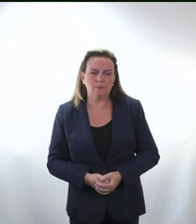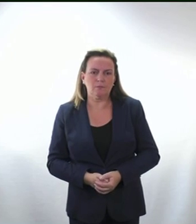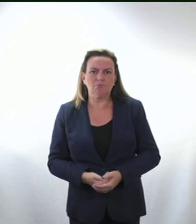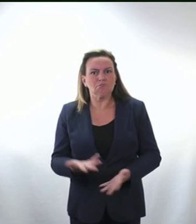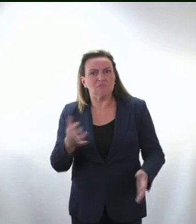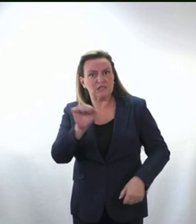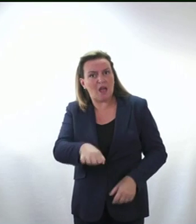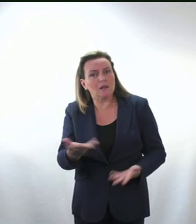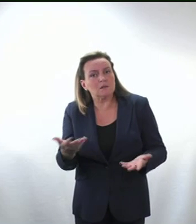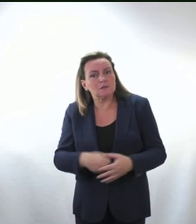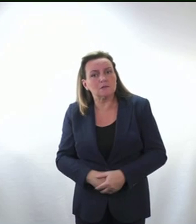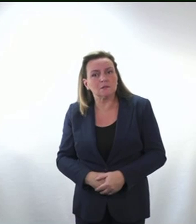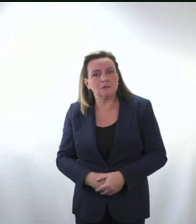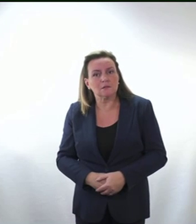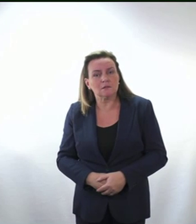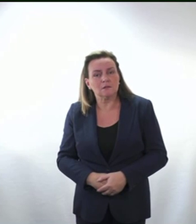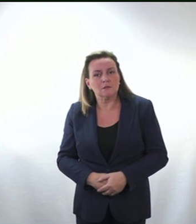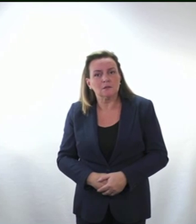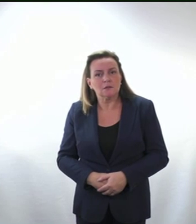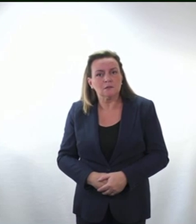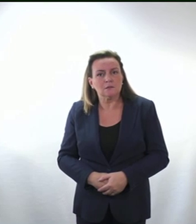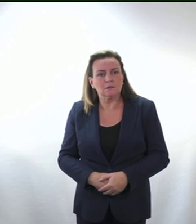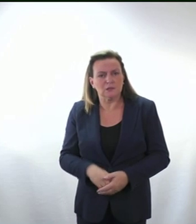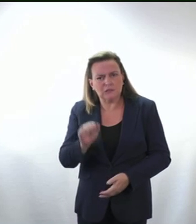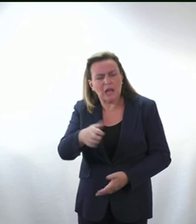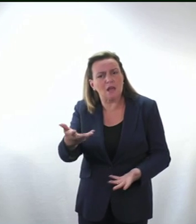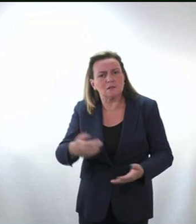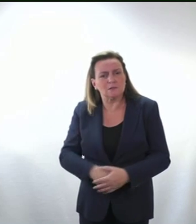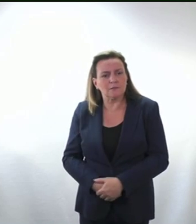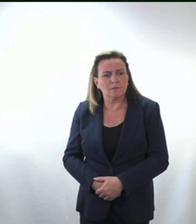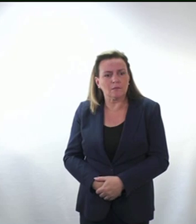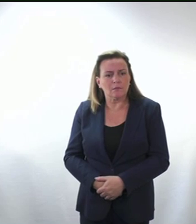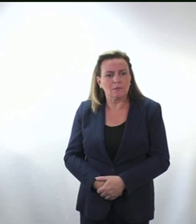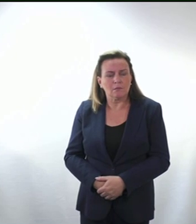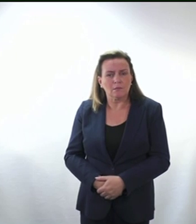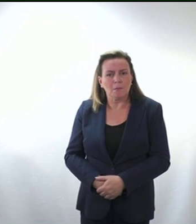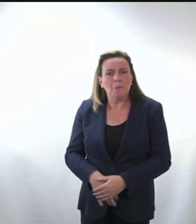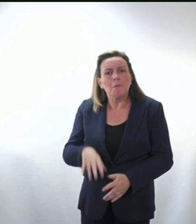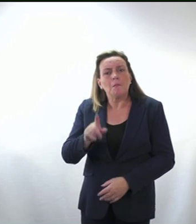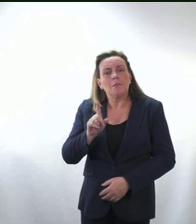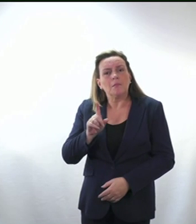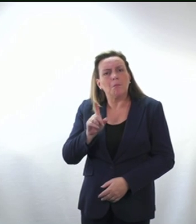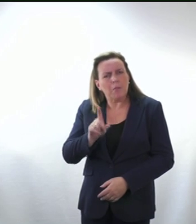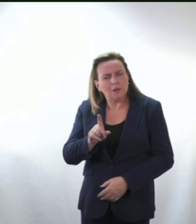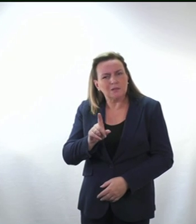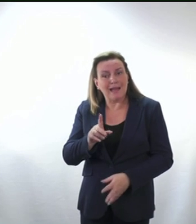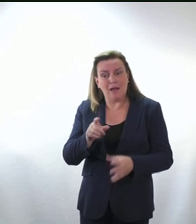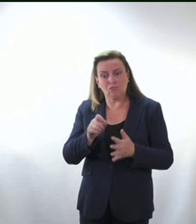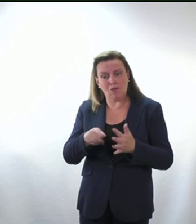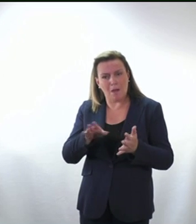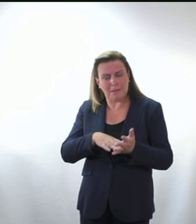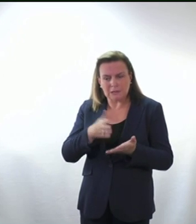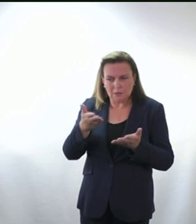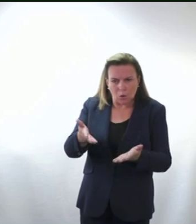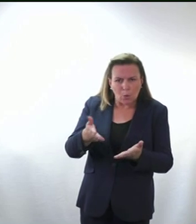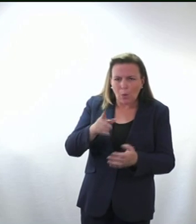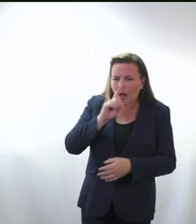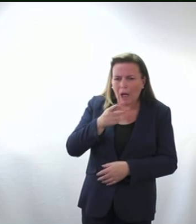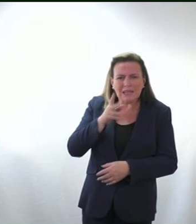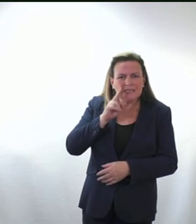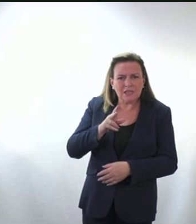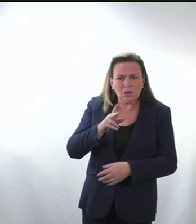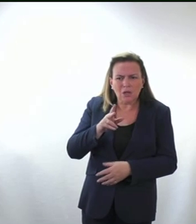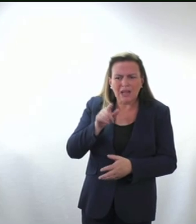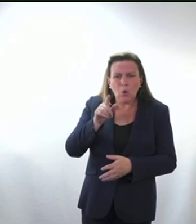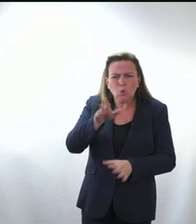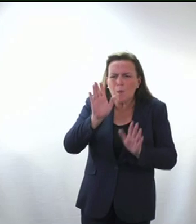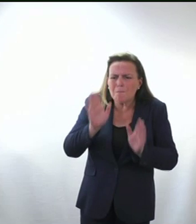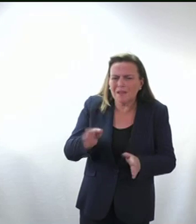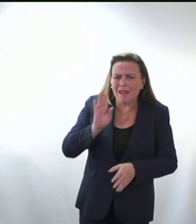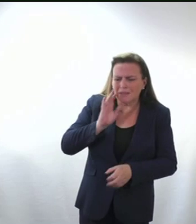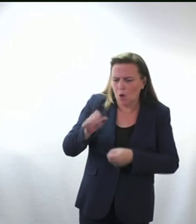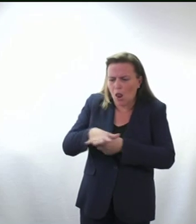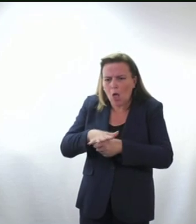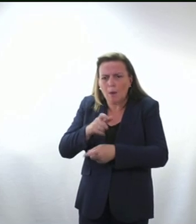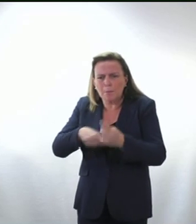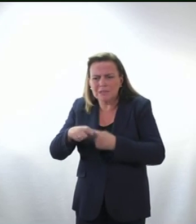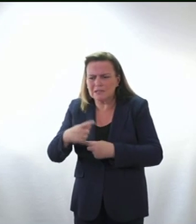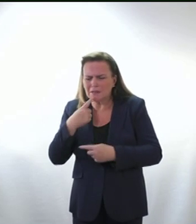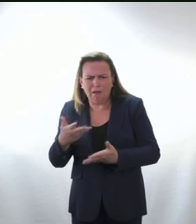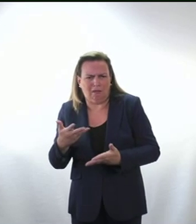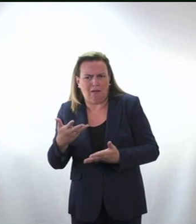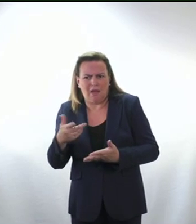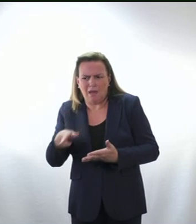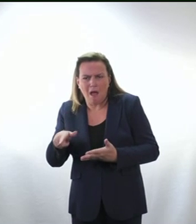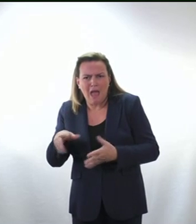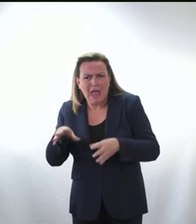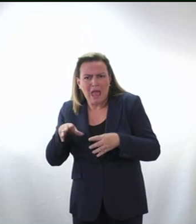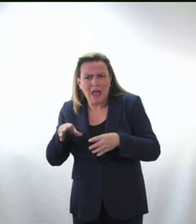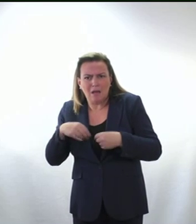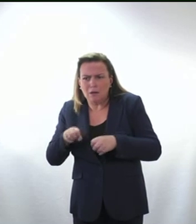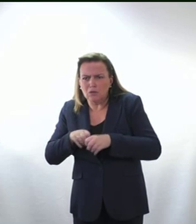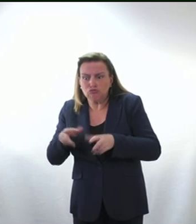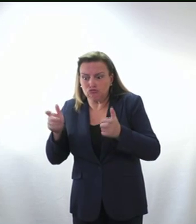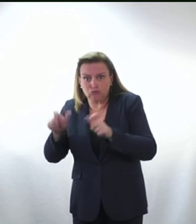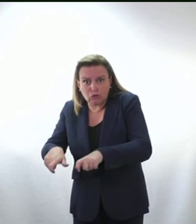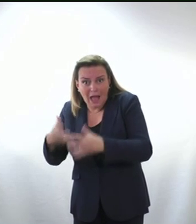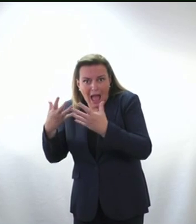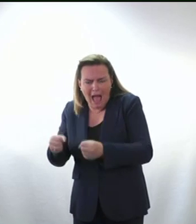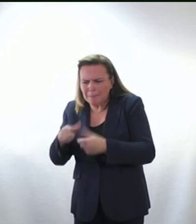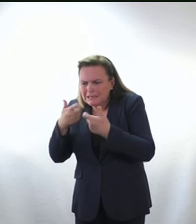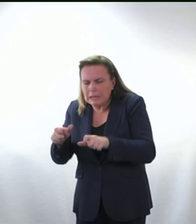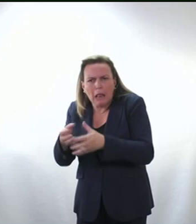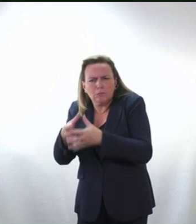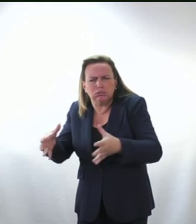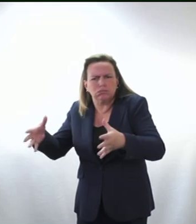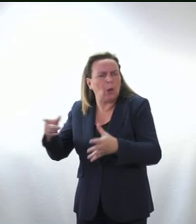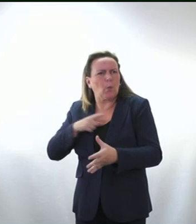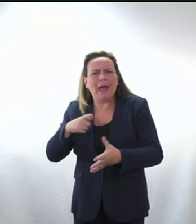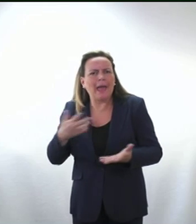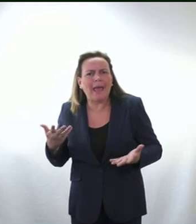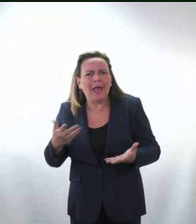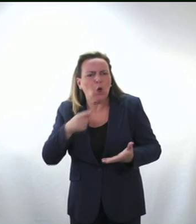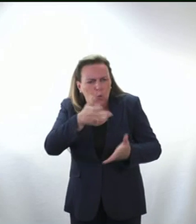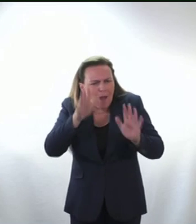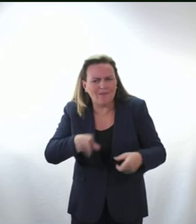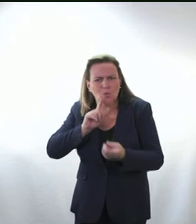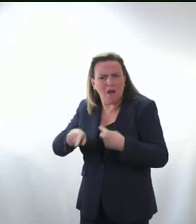Yes. But if the Prime Minister cannot see and hear local communities when they say that the infection rate has gone up tenfold under restrictions, and he does not realise that is a problem, then that is part of the problem.